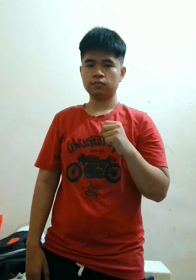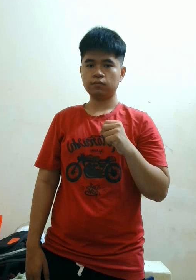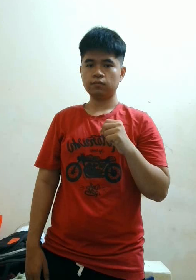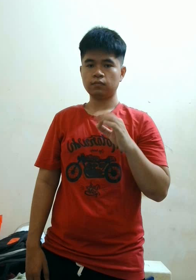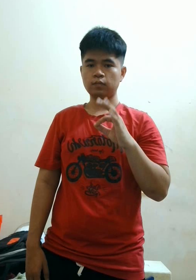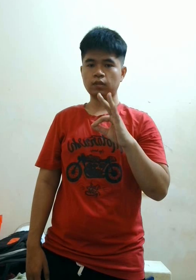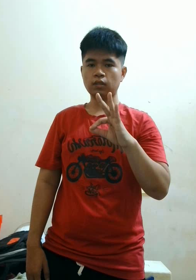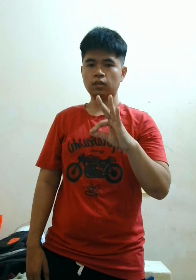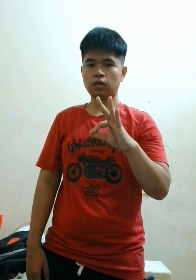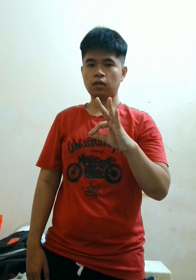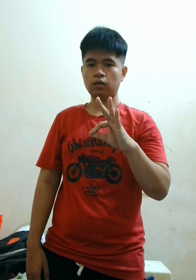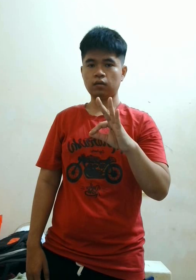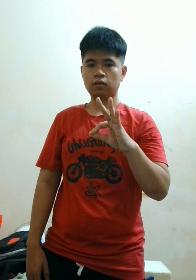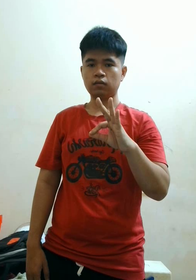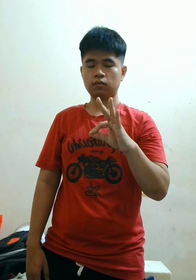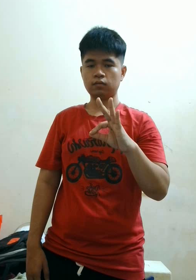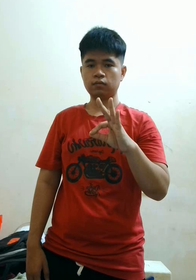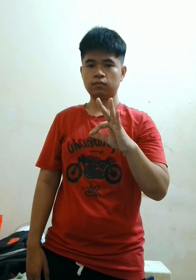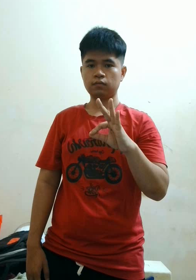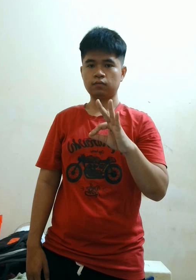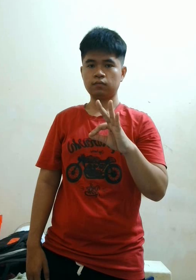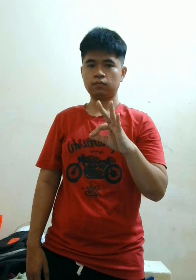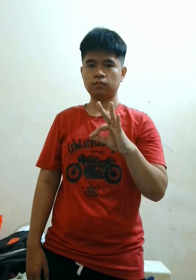t